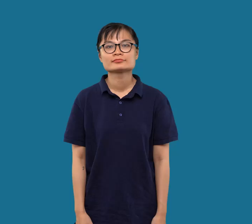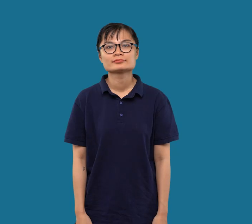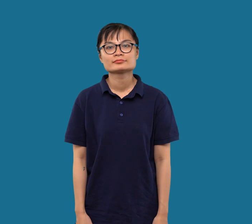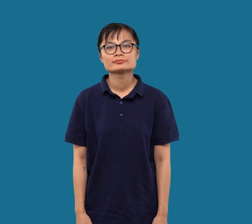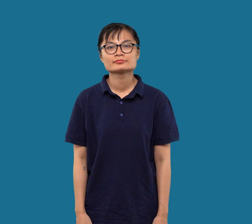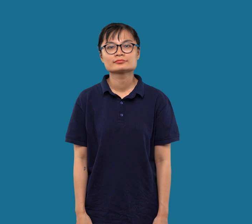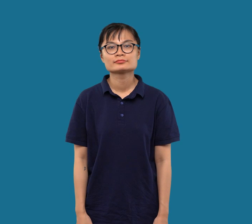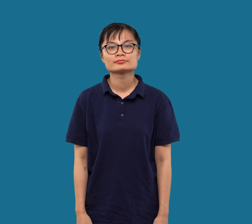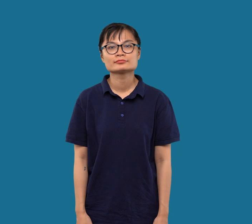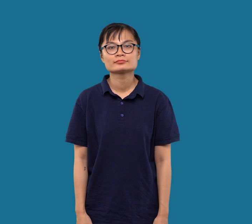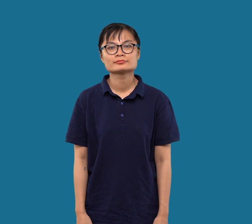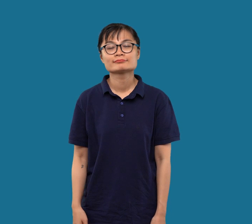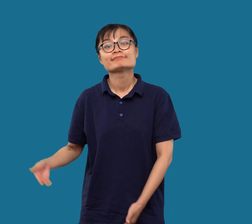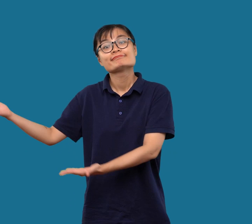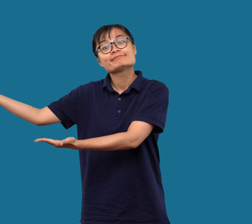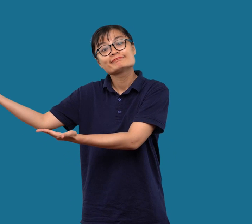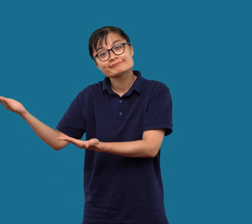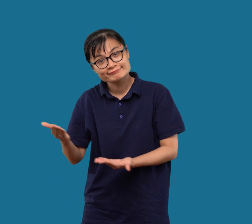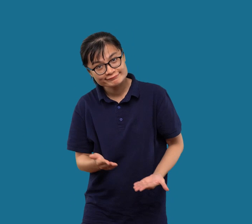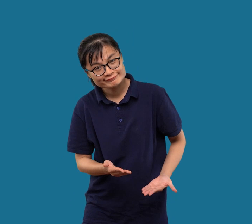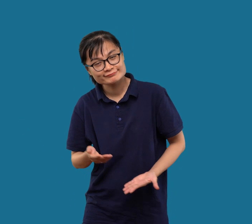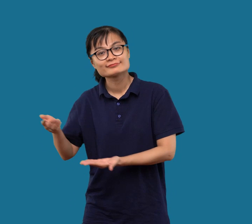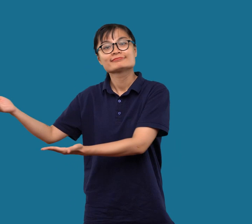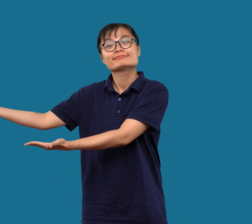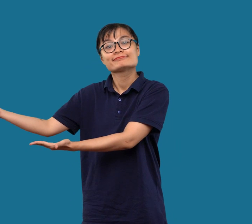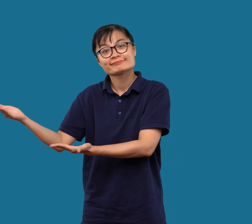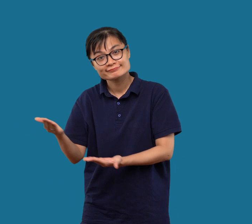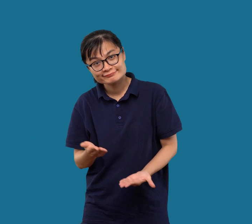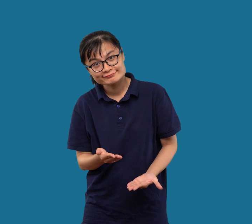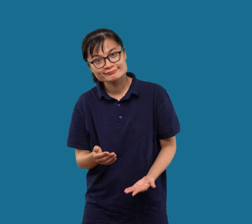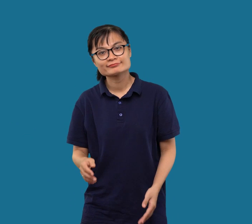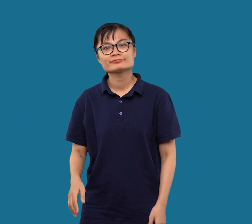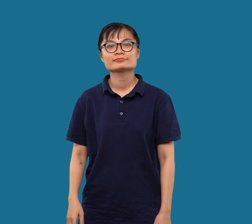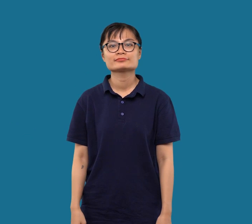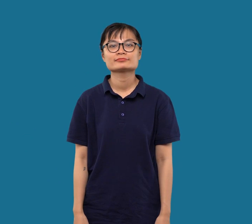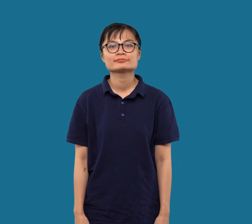đón tiếp